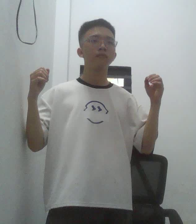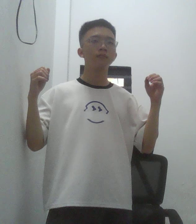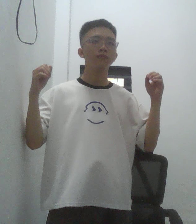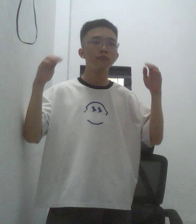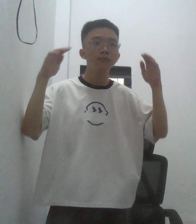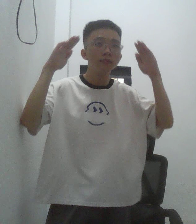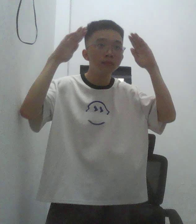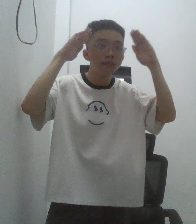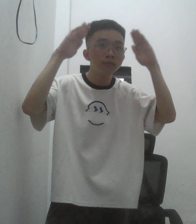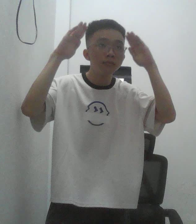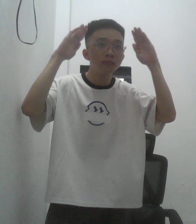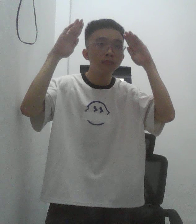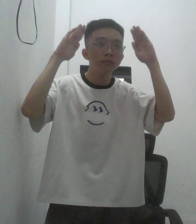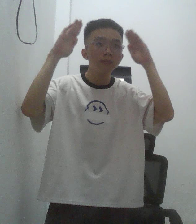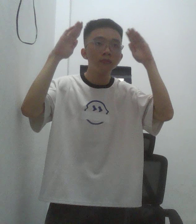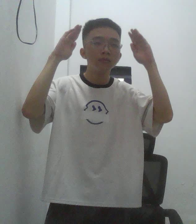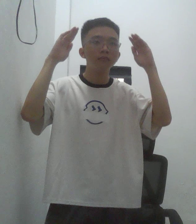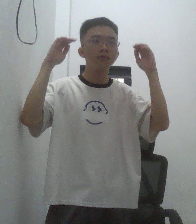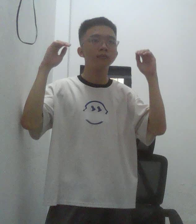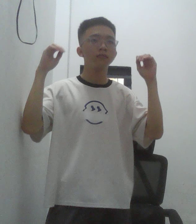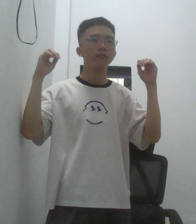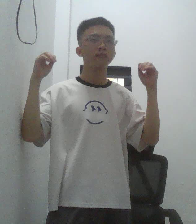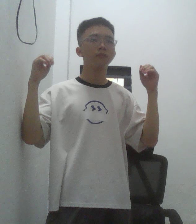xin chao